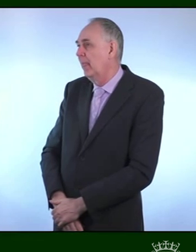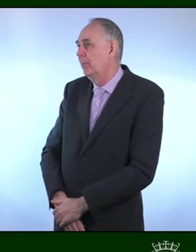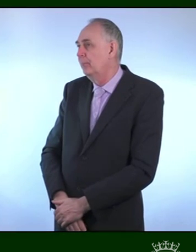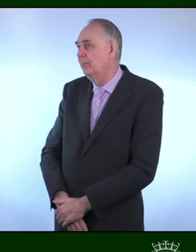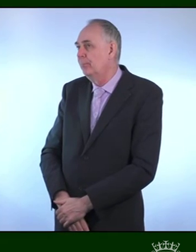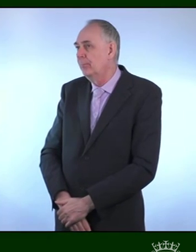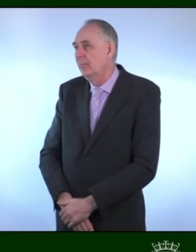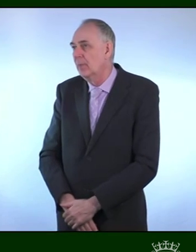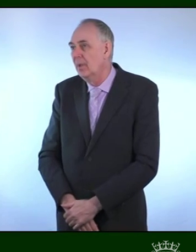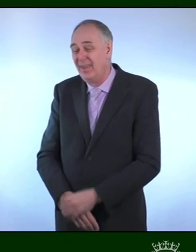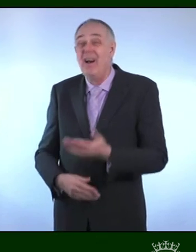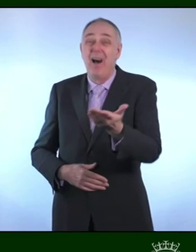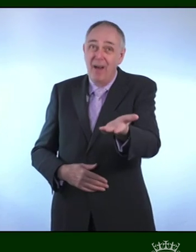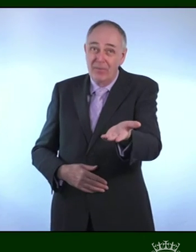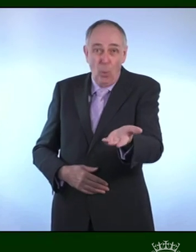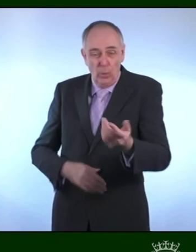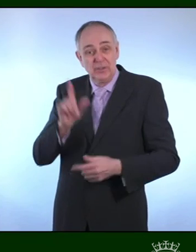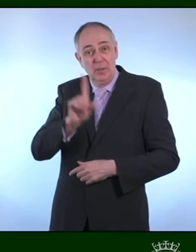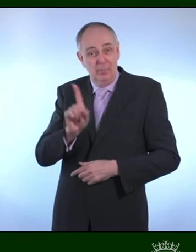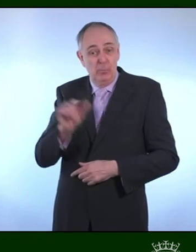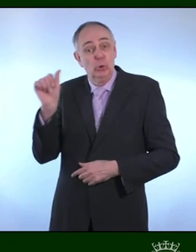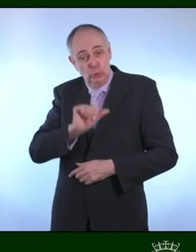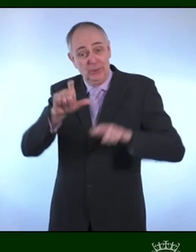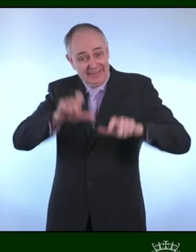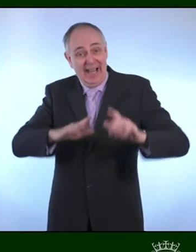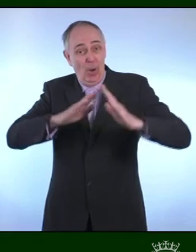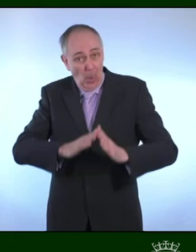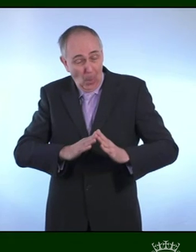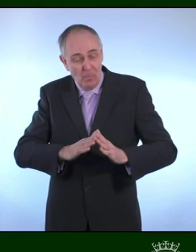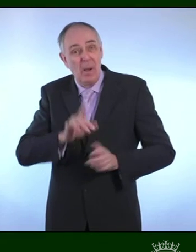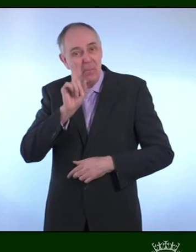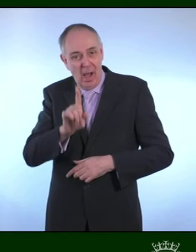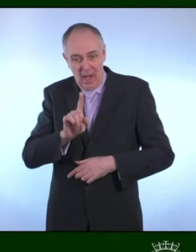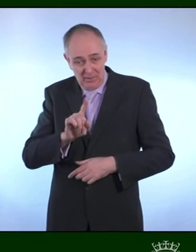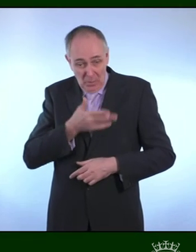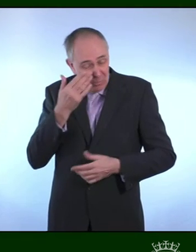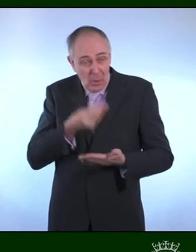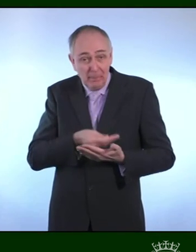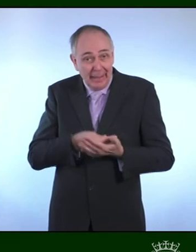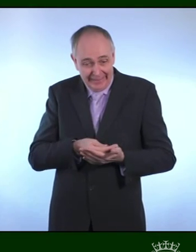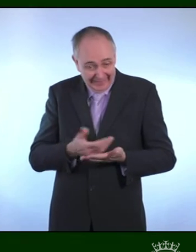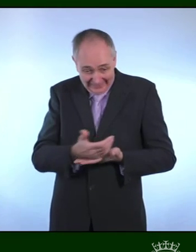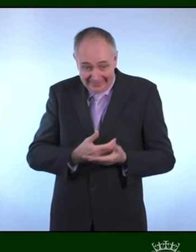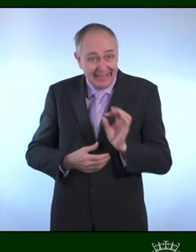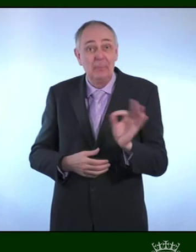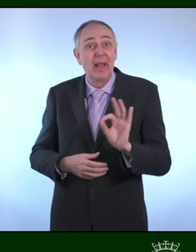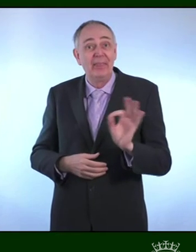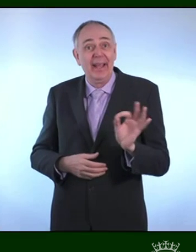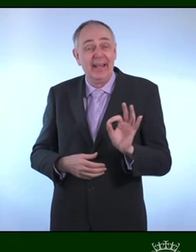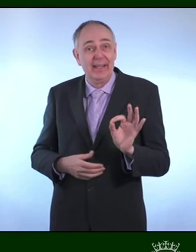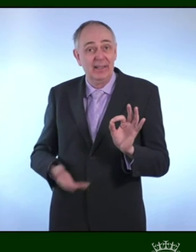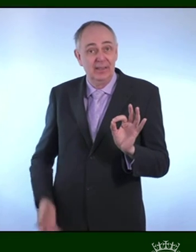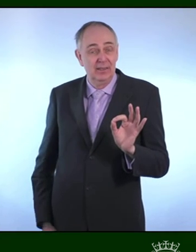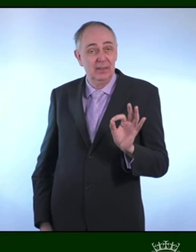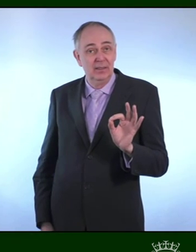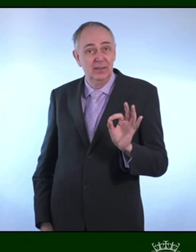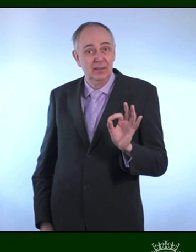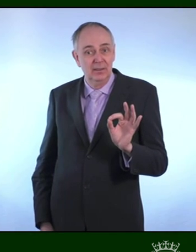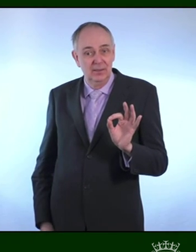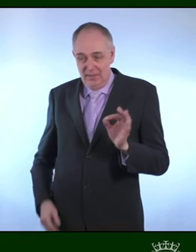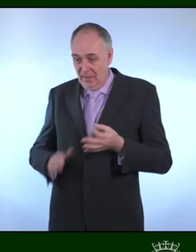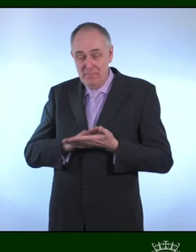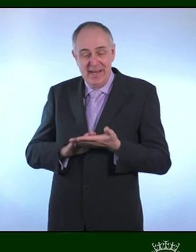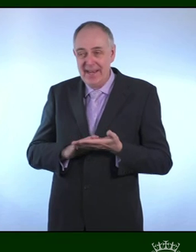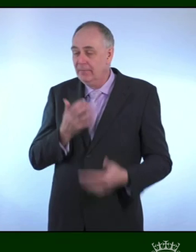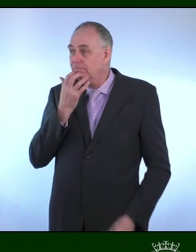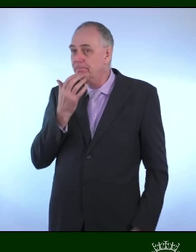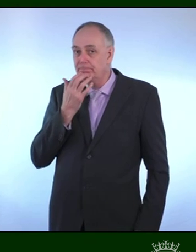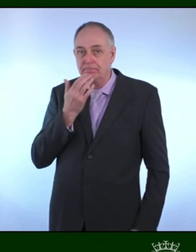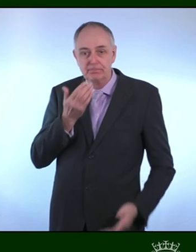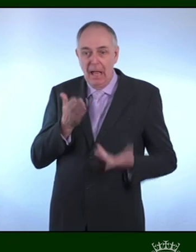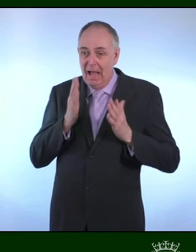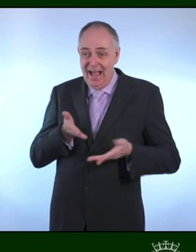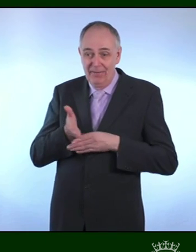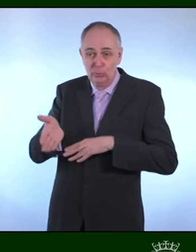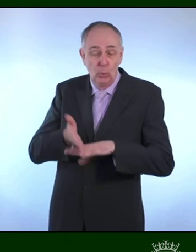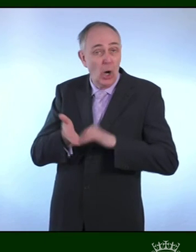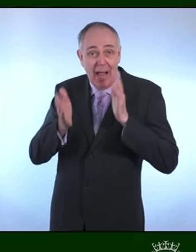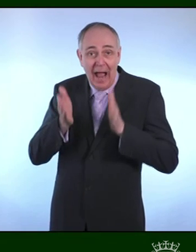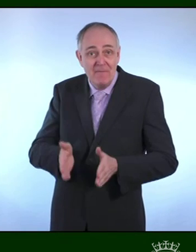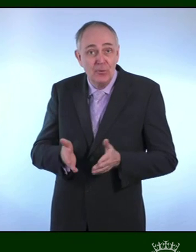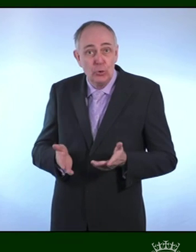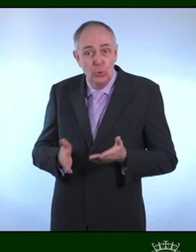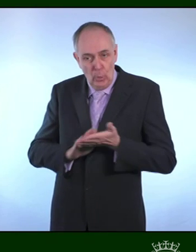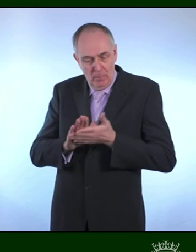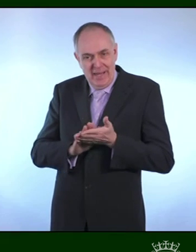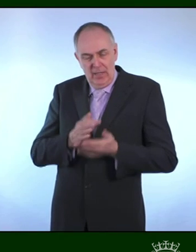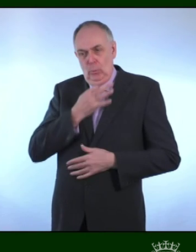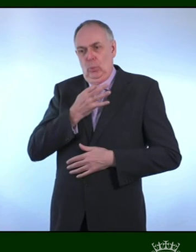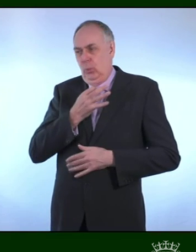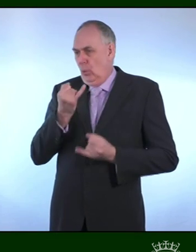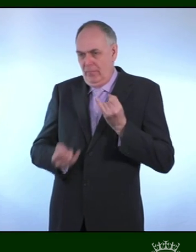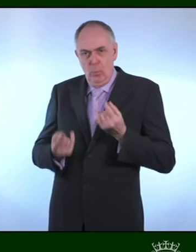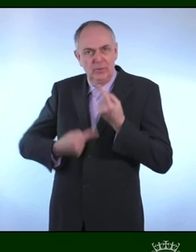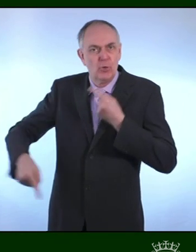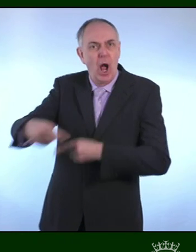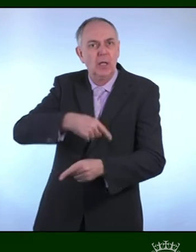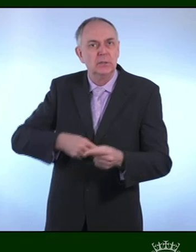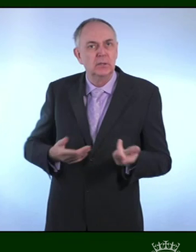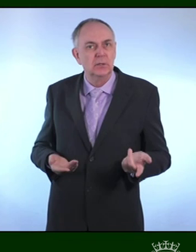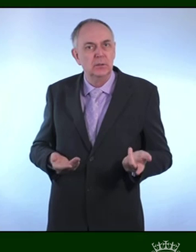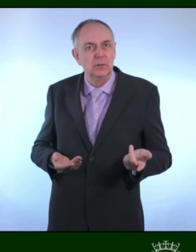Obviously people should stay at home and protect others, but if they have no other source of income, then these very difficult, very personal choices are going to be made, and we are all put at greater risk as a result of it.